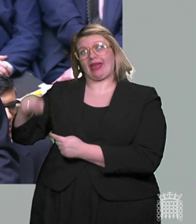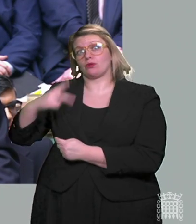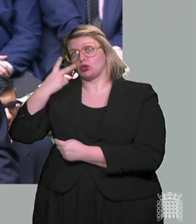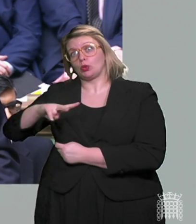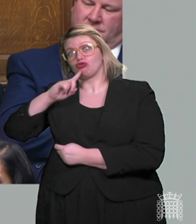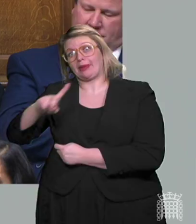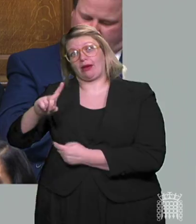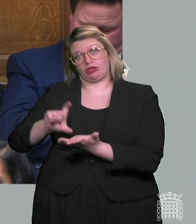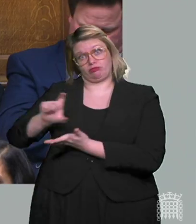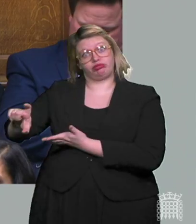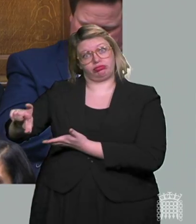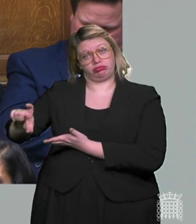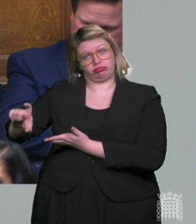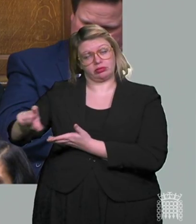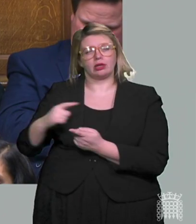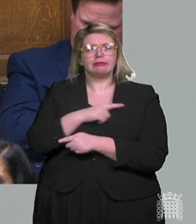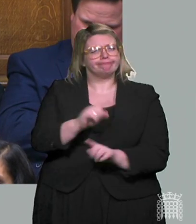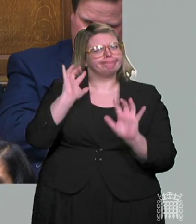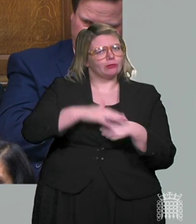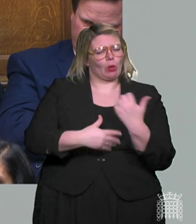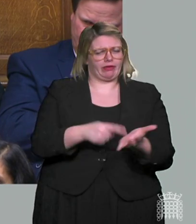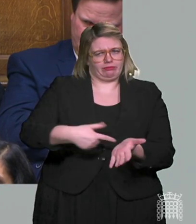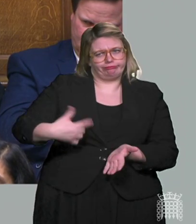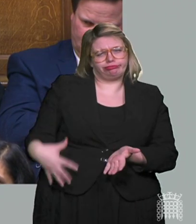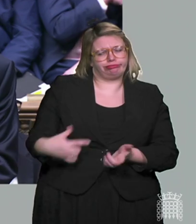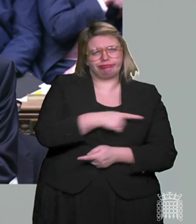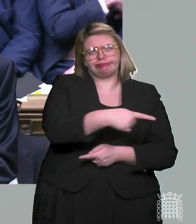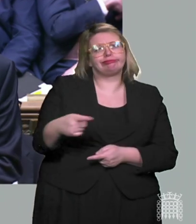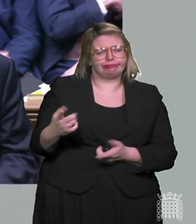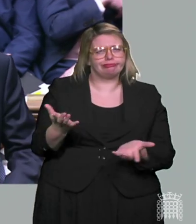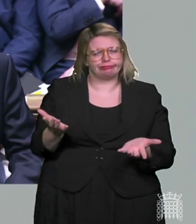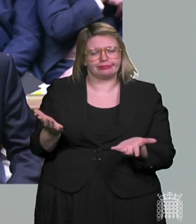I have also heard many concerns about cost pressures facing the sector.